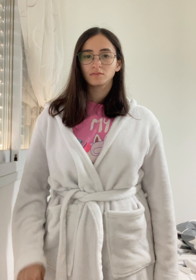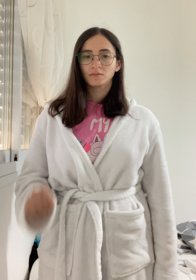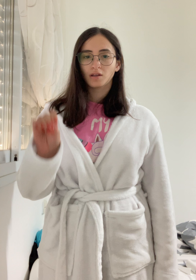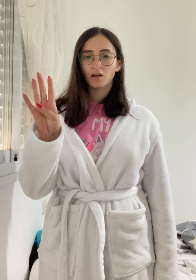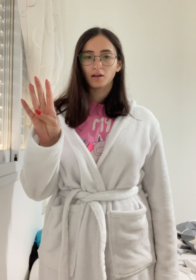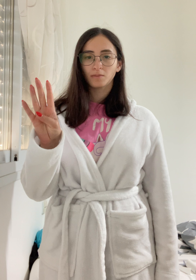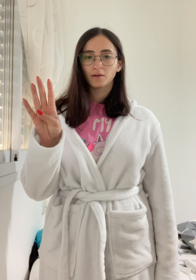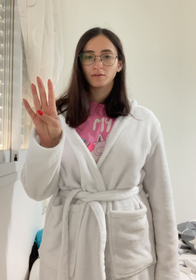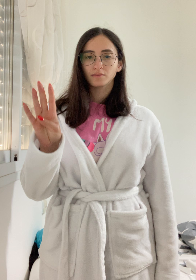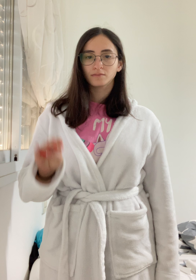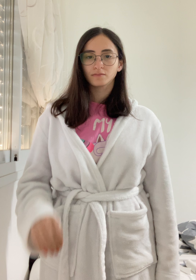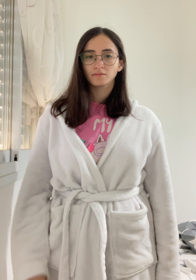ארבע